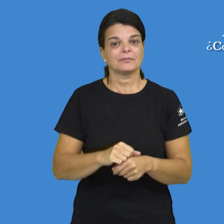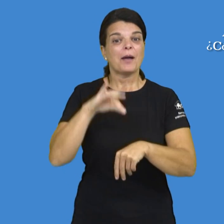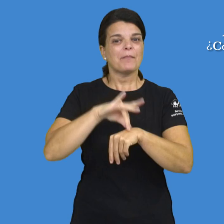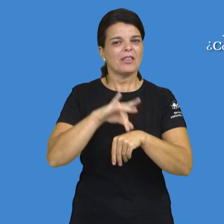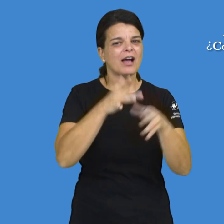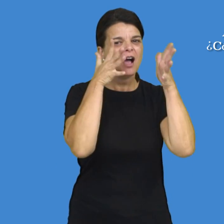enfermo